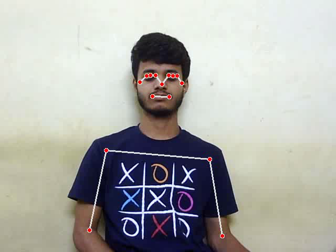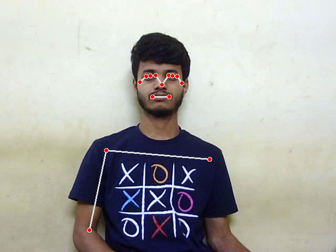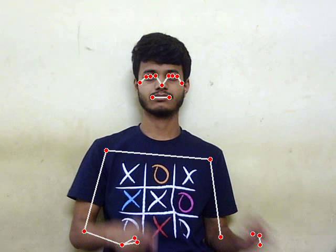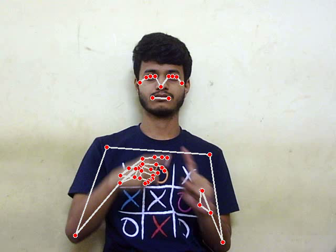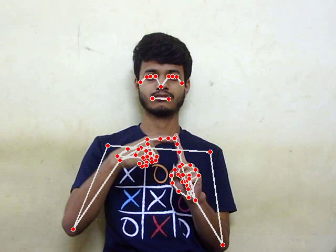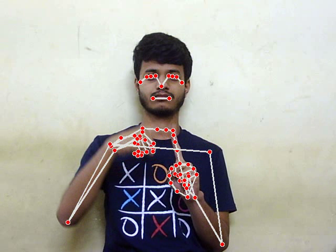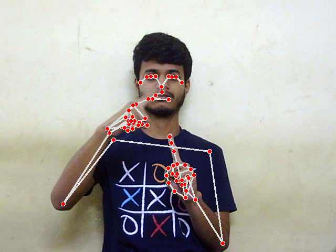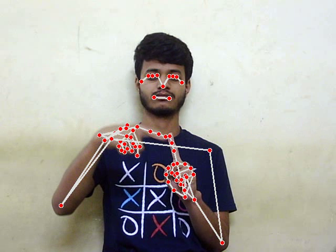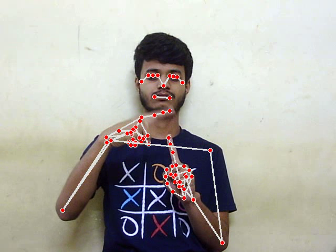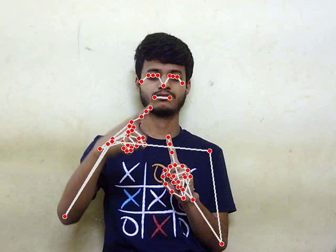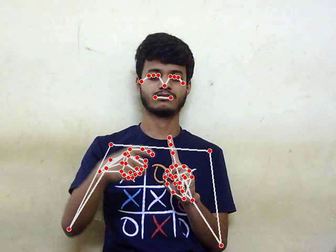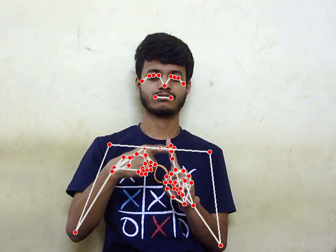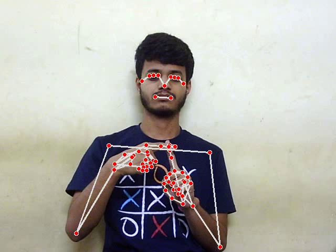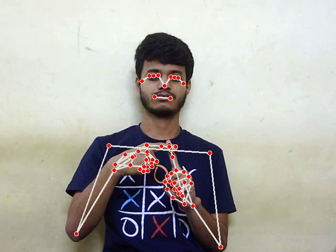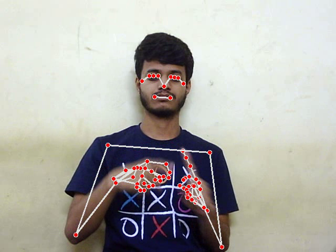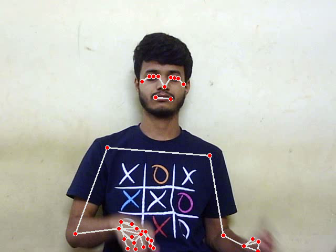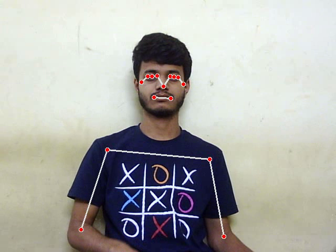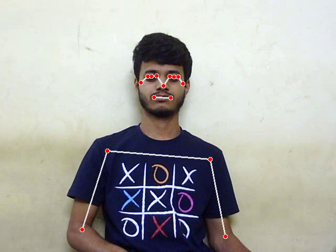when